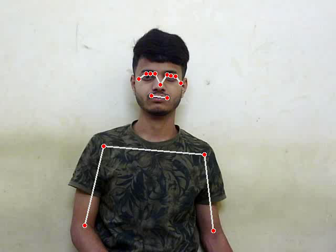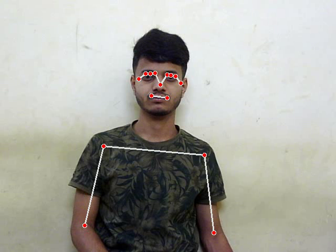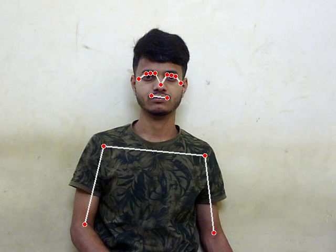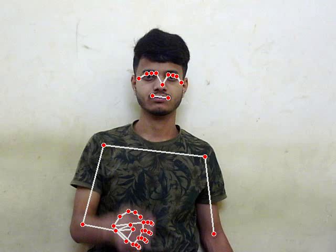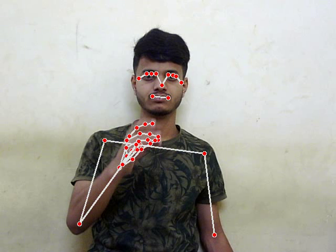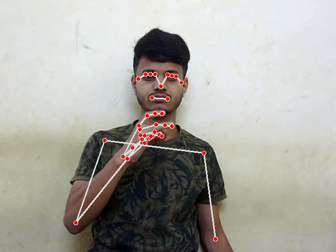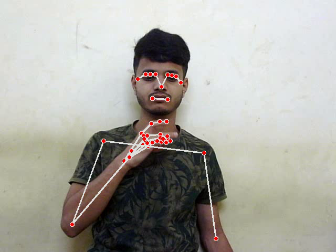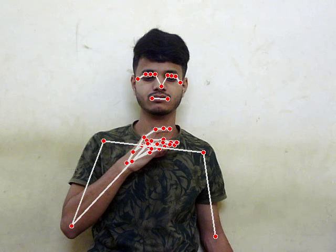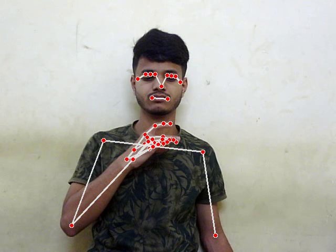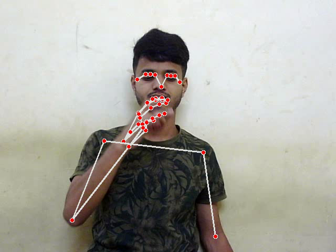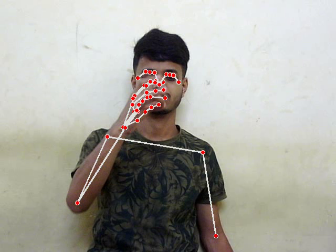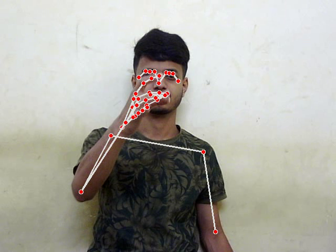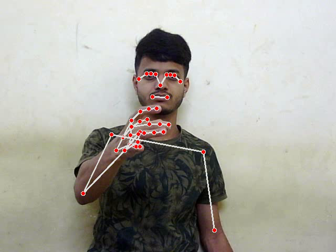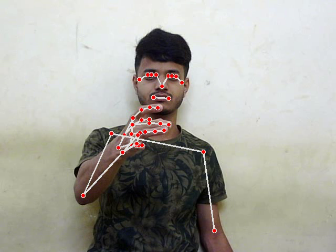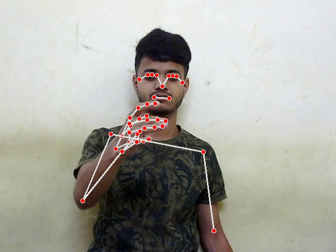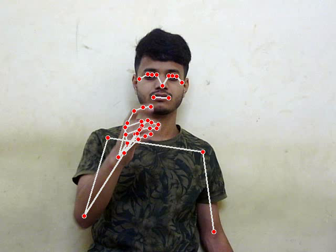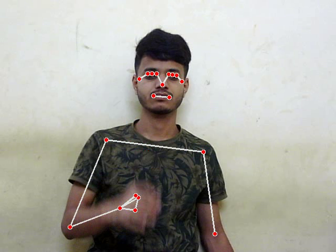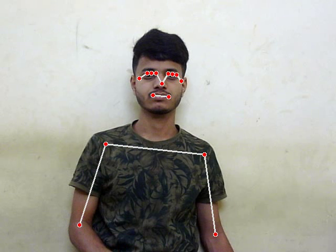like